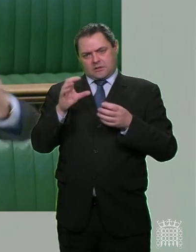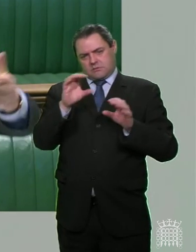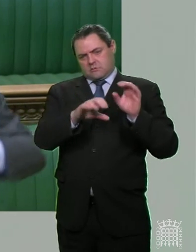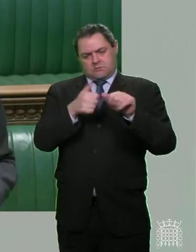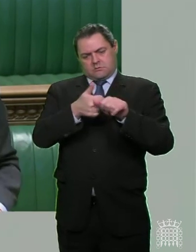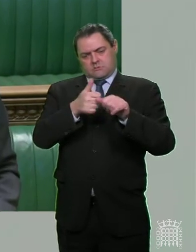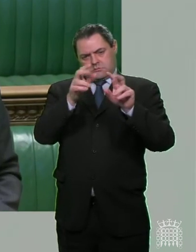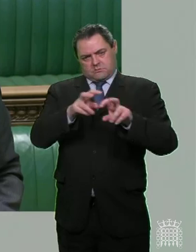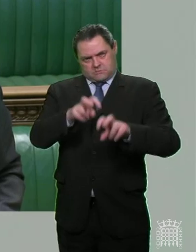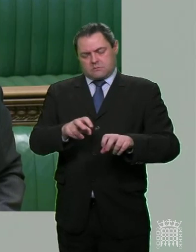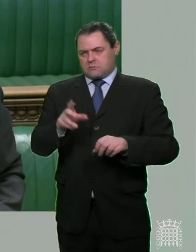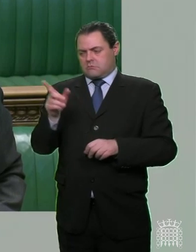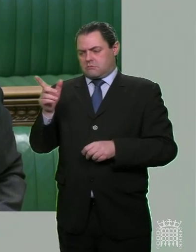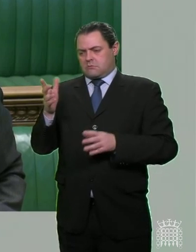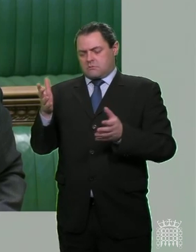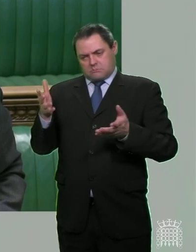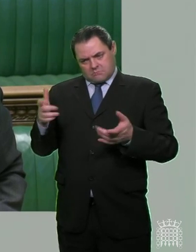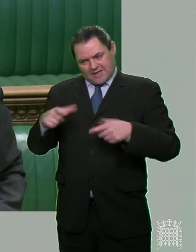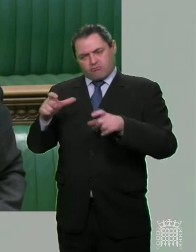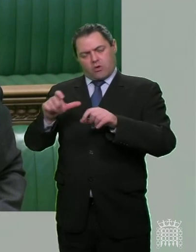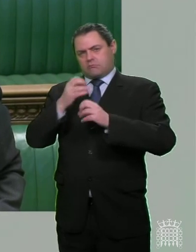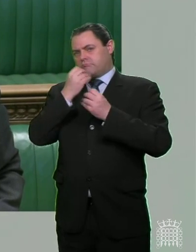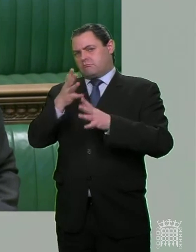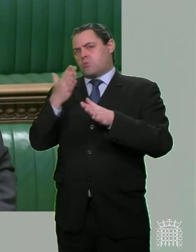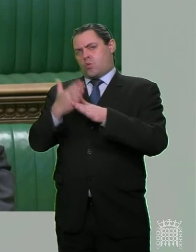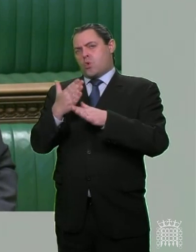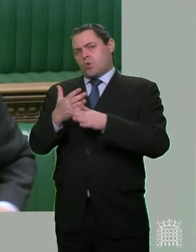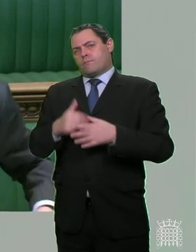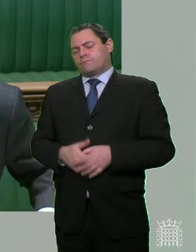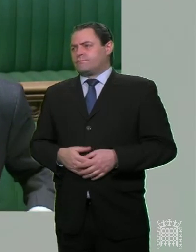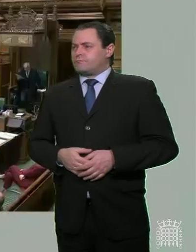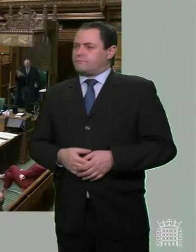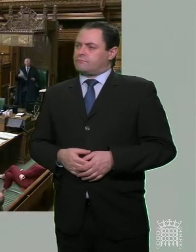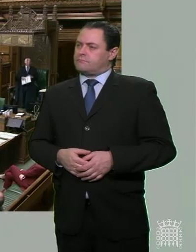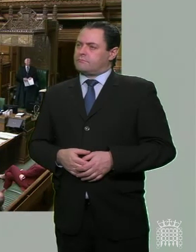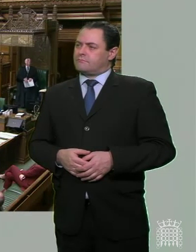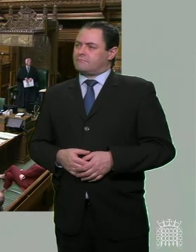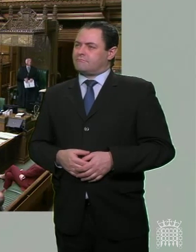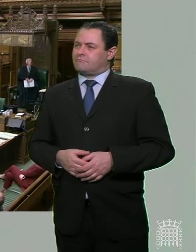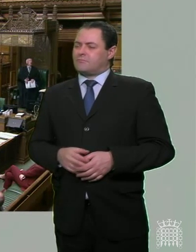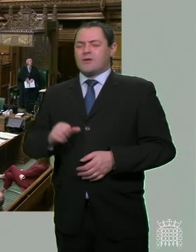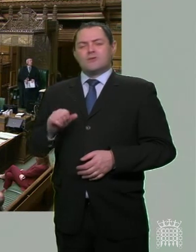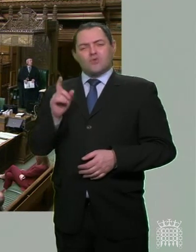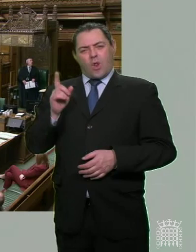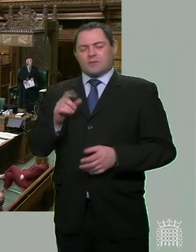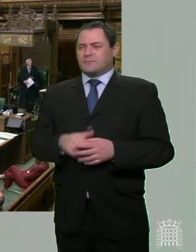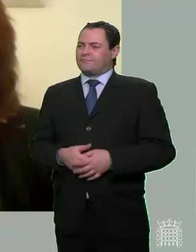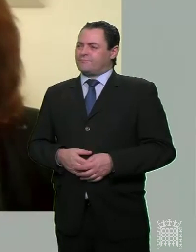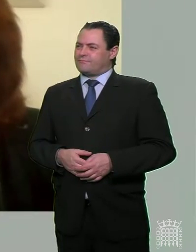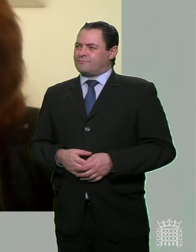I would encourage my honourable Friend to continue the excellent work that she is doing in this area.